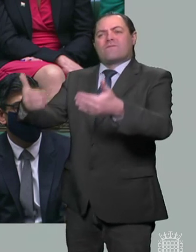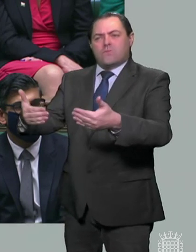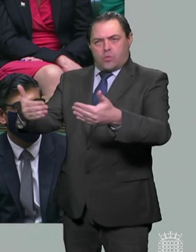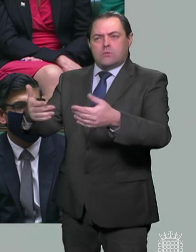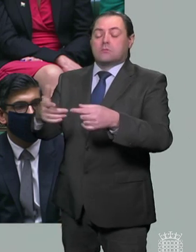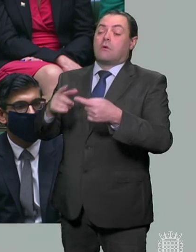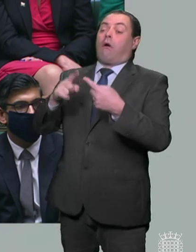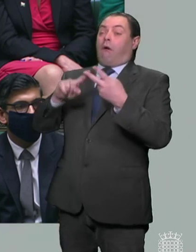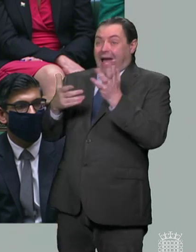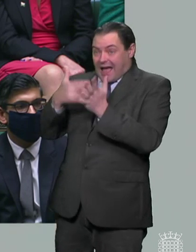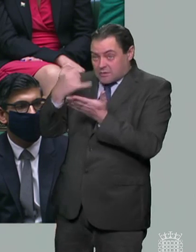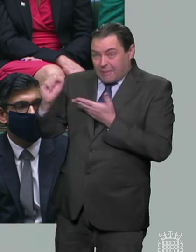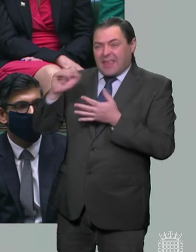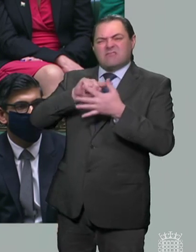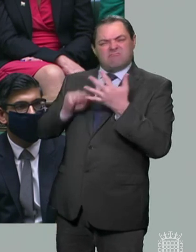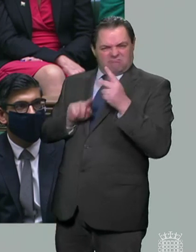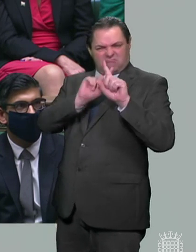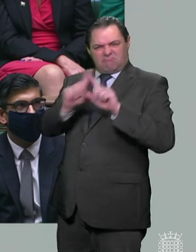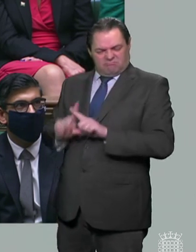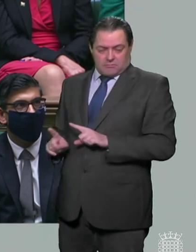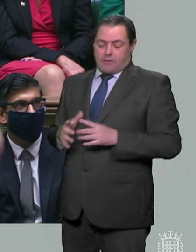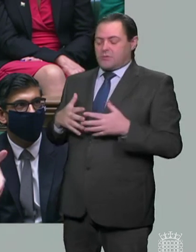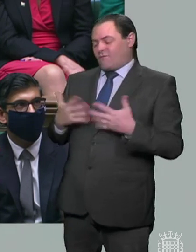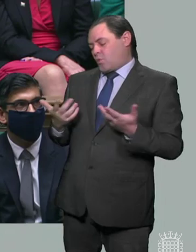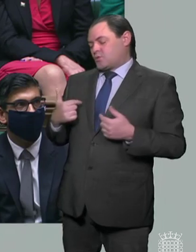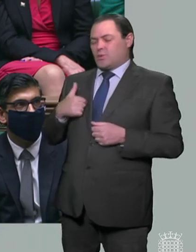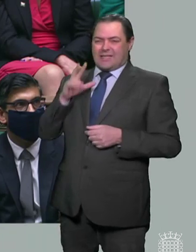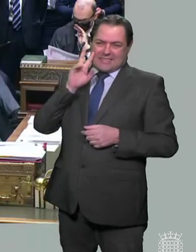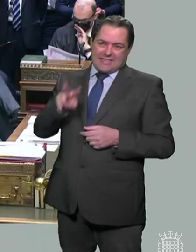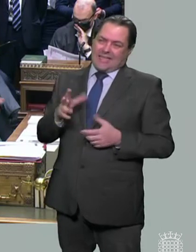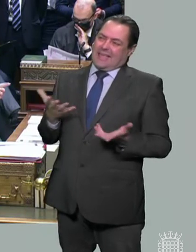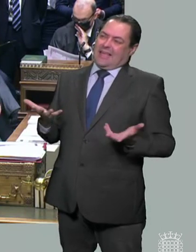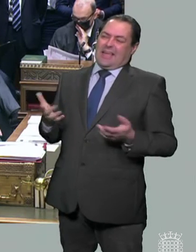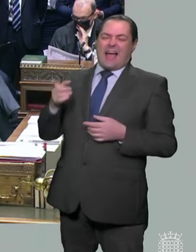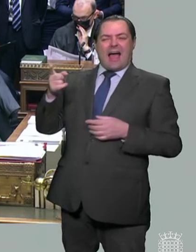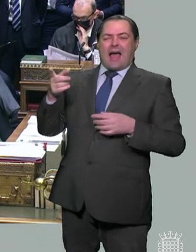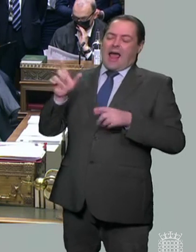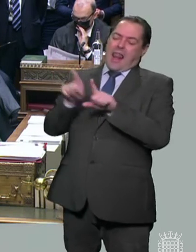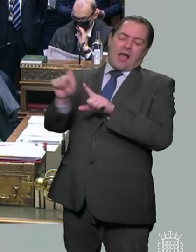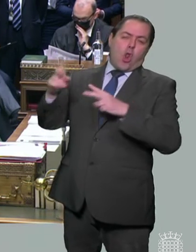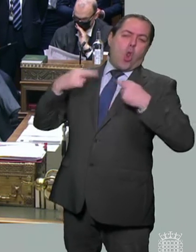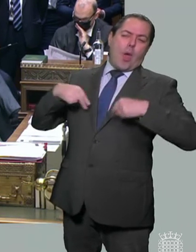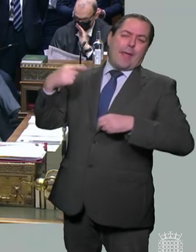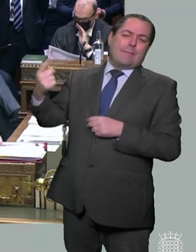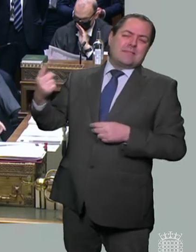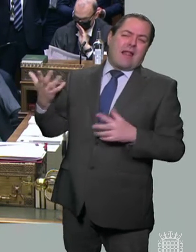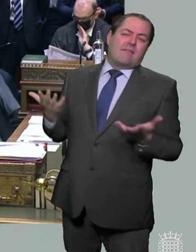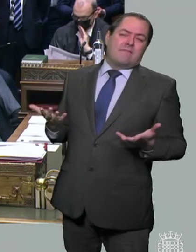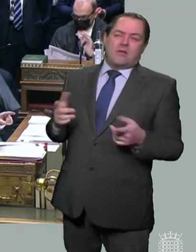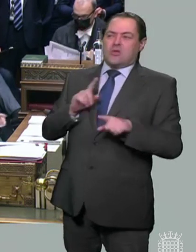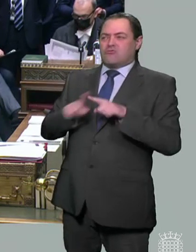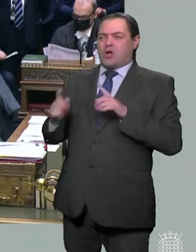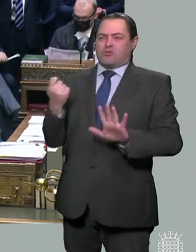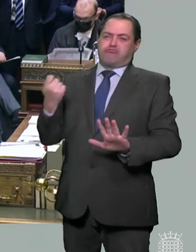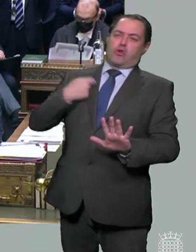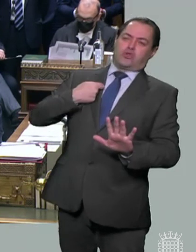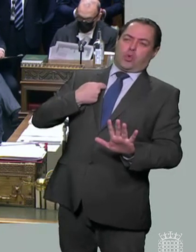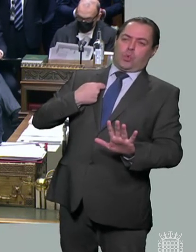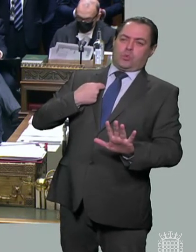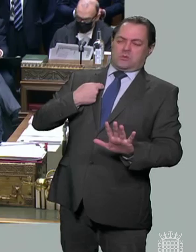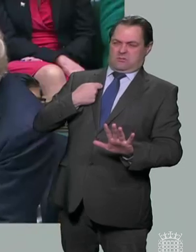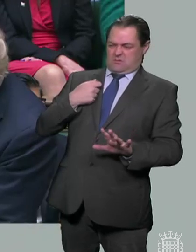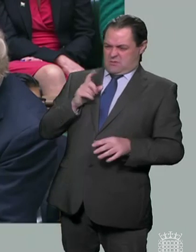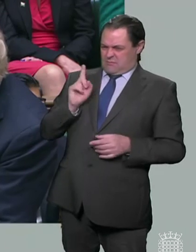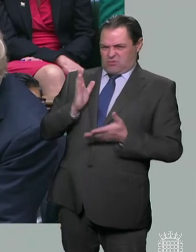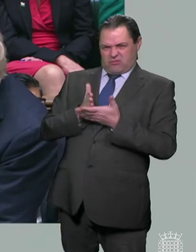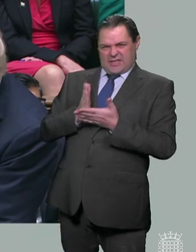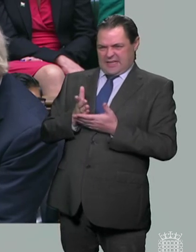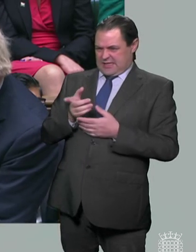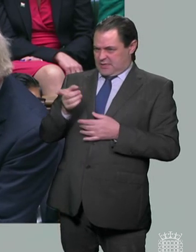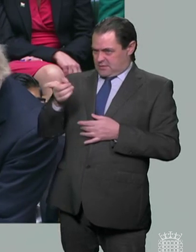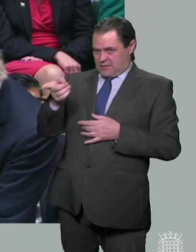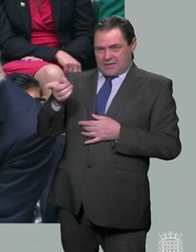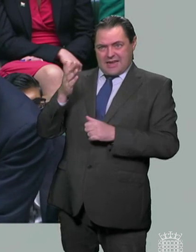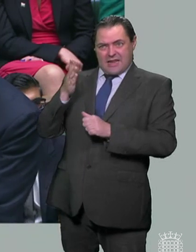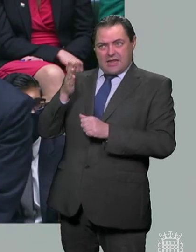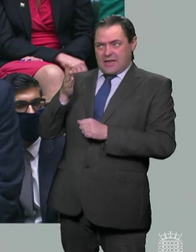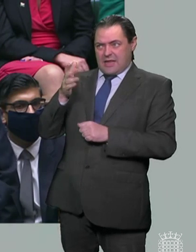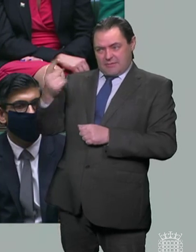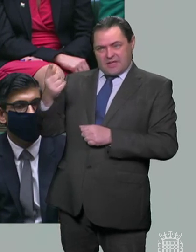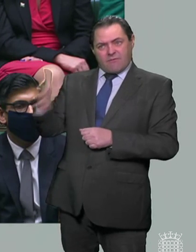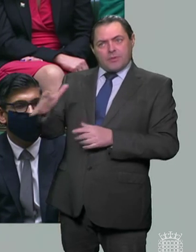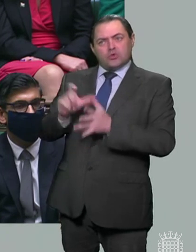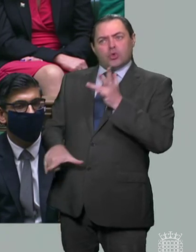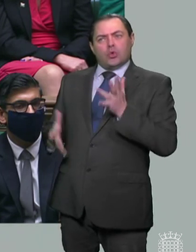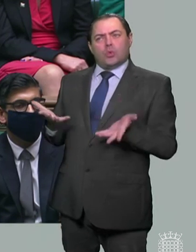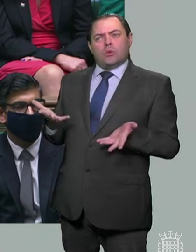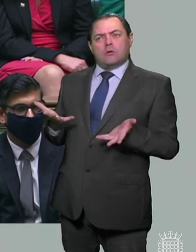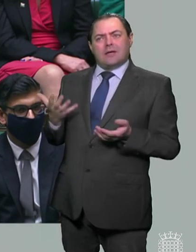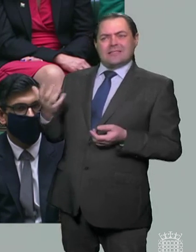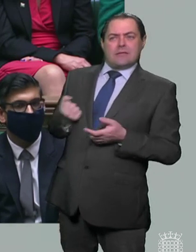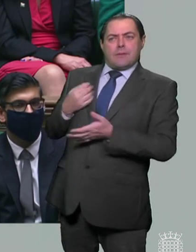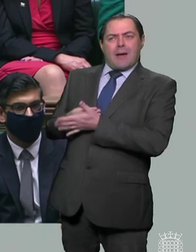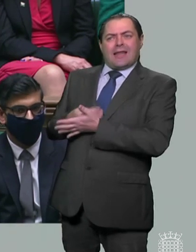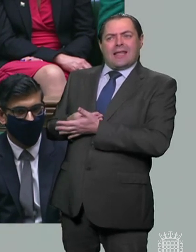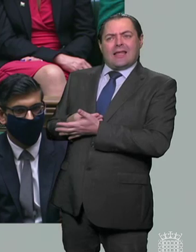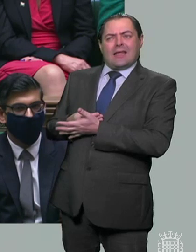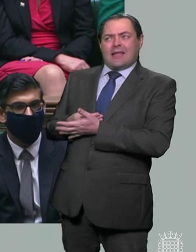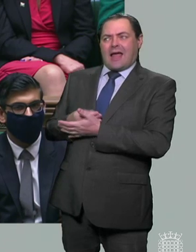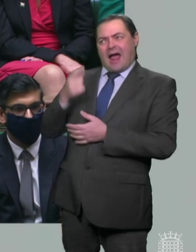What I think everybody can see is that in a classic, lawyerly way, the right honourable and learned Gentleman is now trying to prosecute others for exactly the course of action that he took himself.